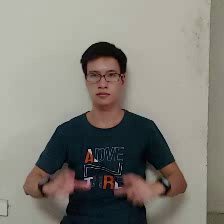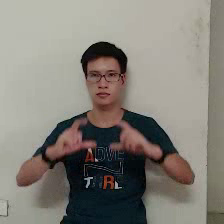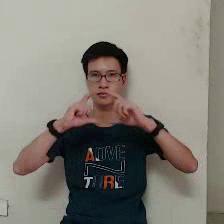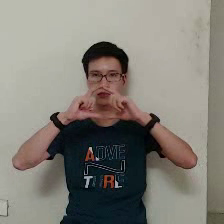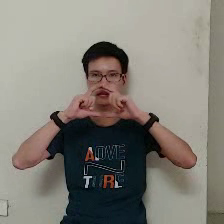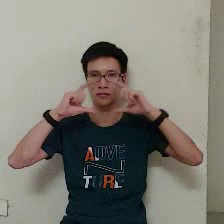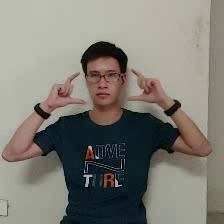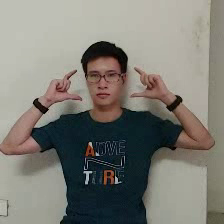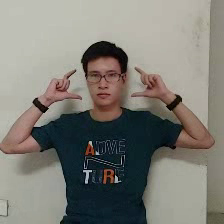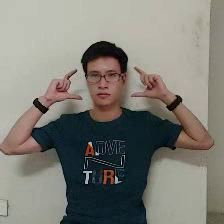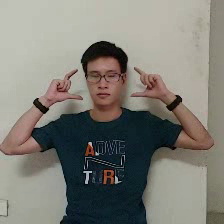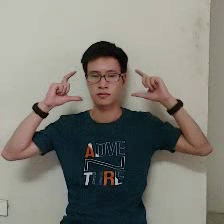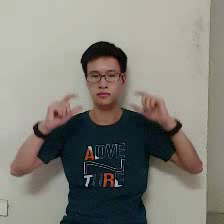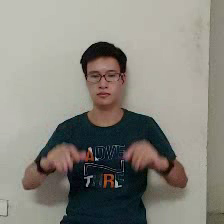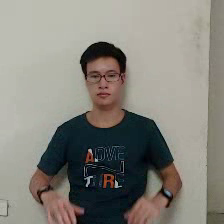Khẩu trang